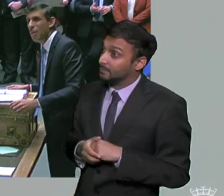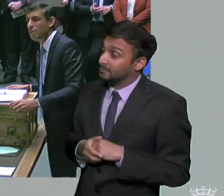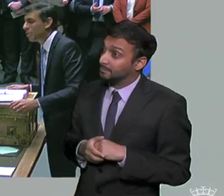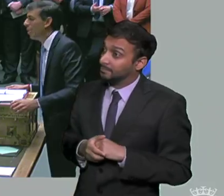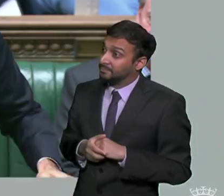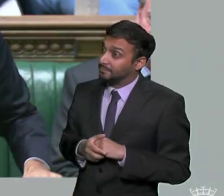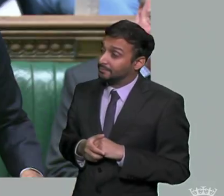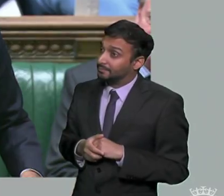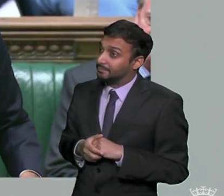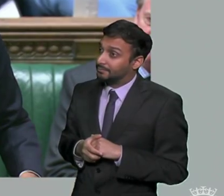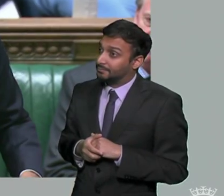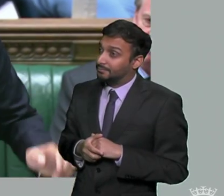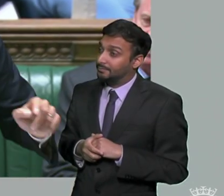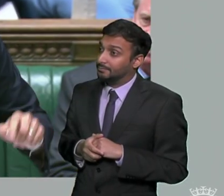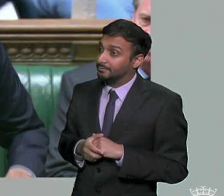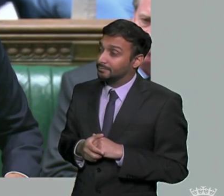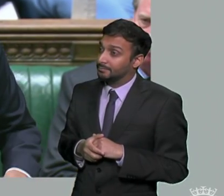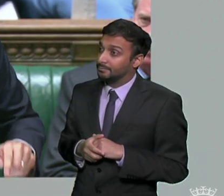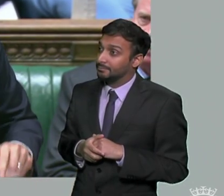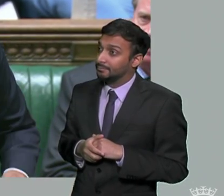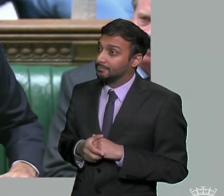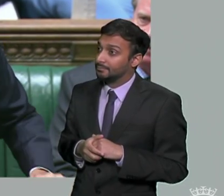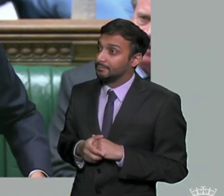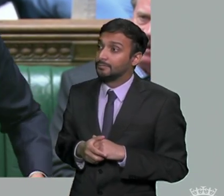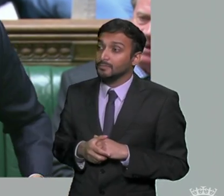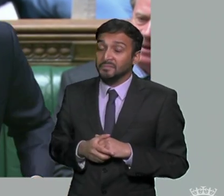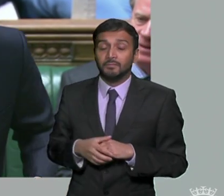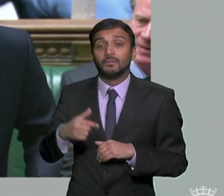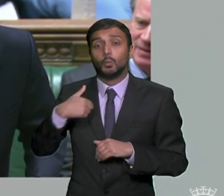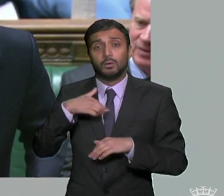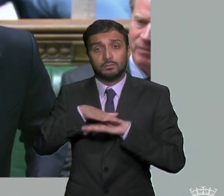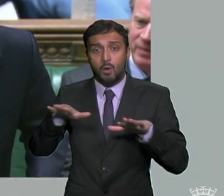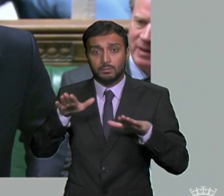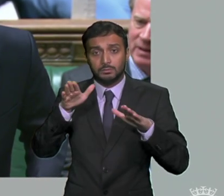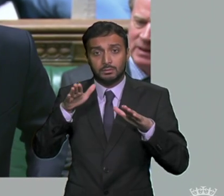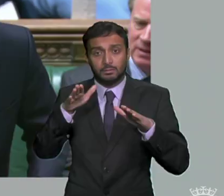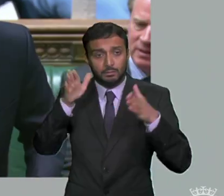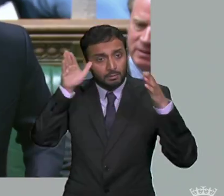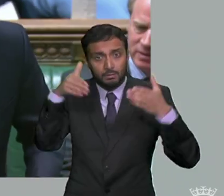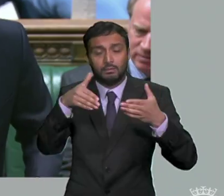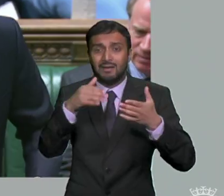We are focused not on the SNP but on the people of Scotland; that is who we are delivering for.